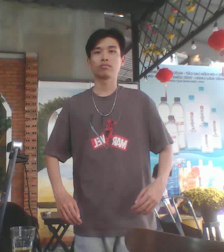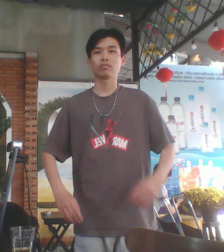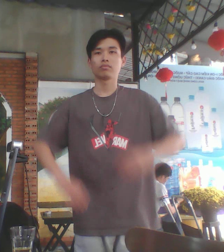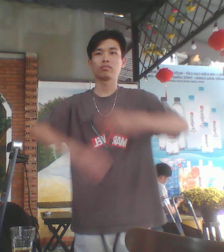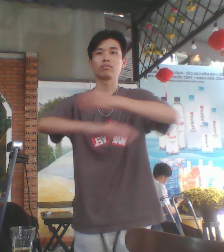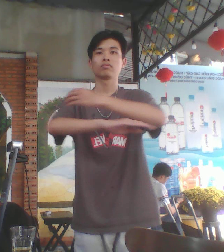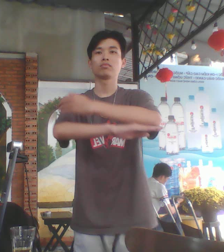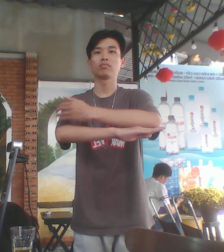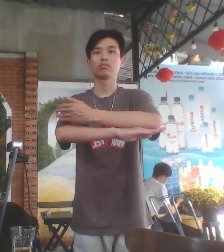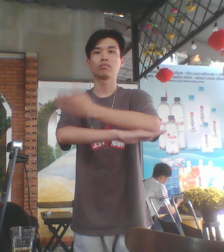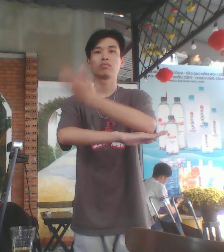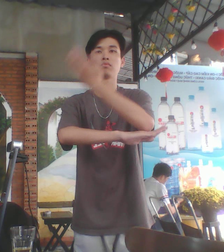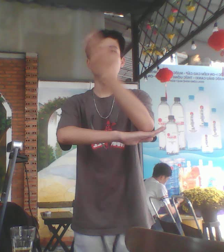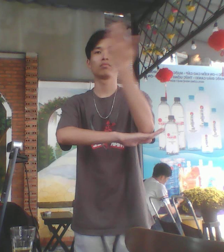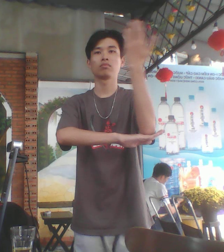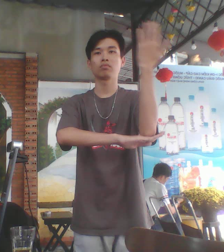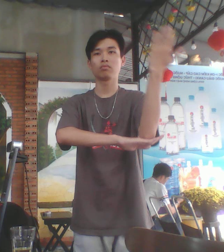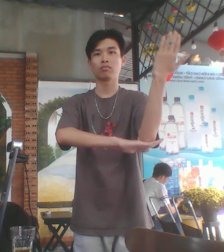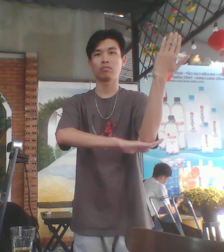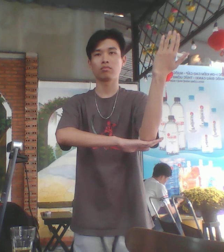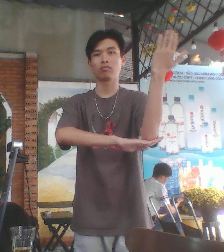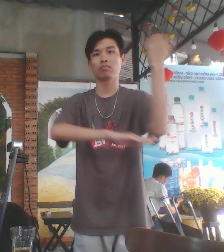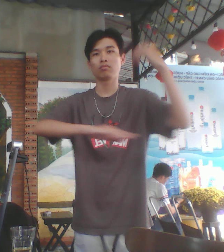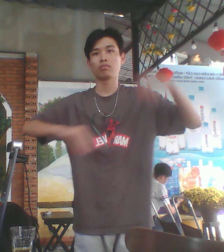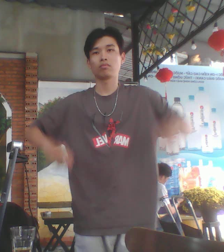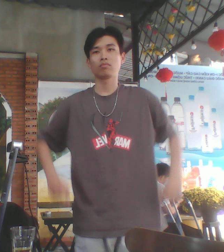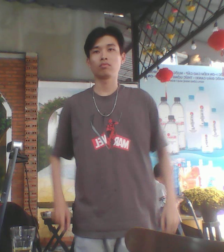buoi sang